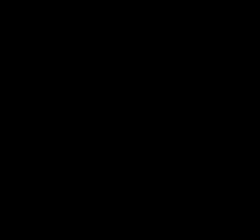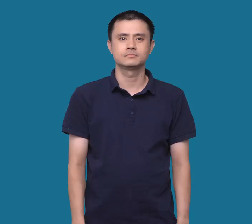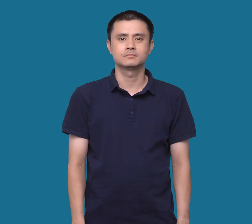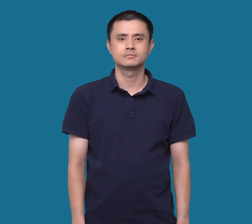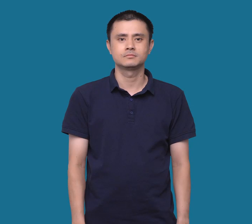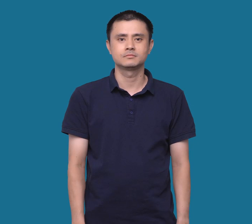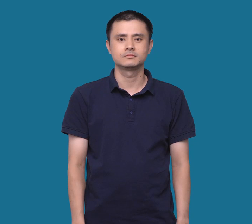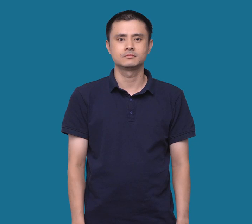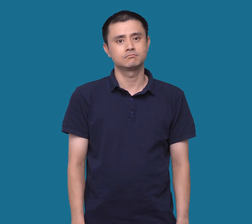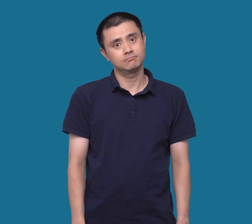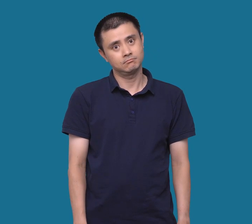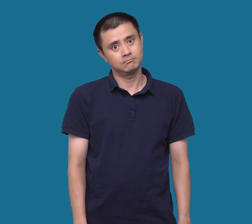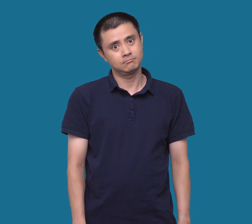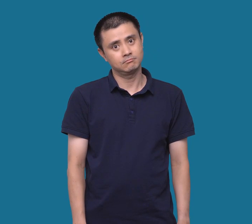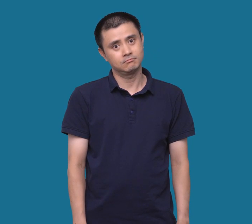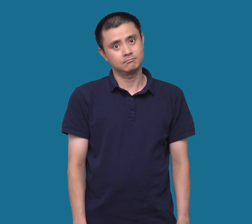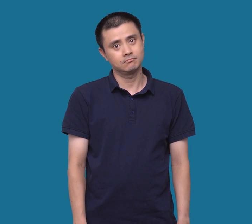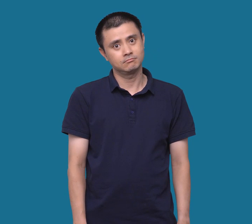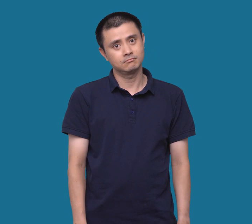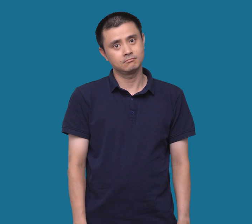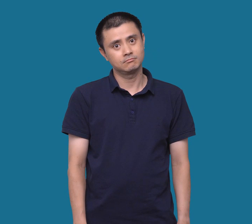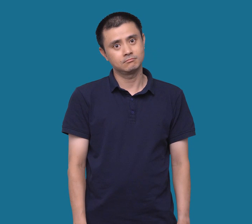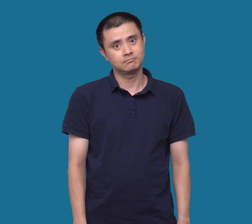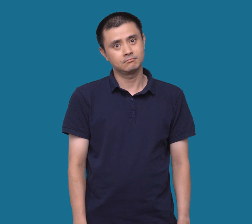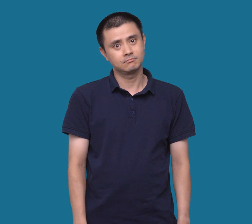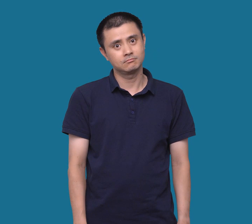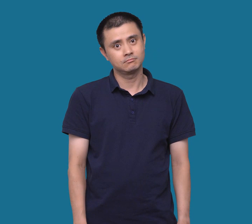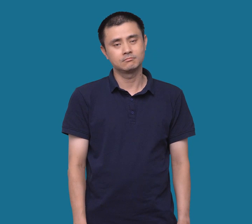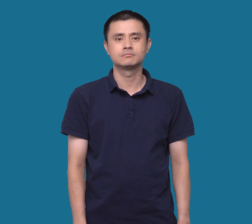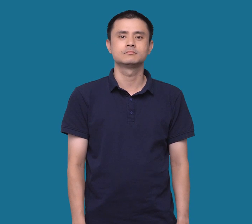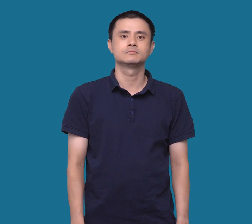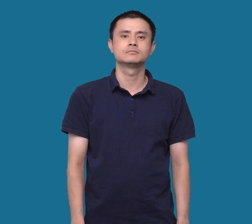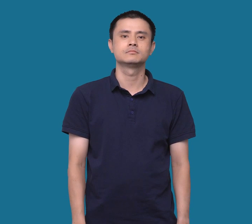bất động